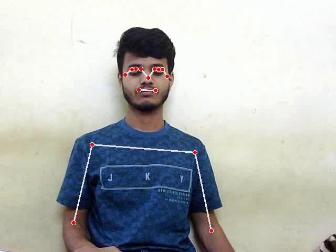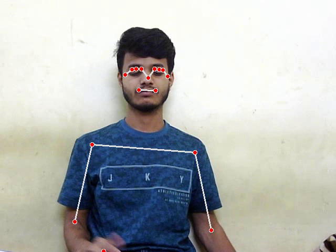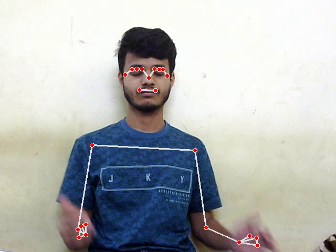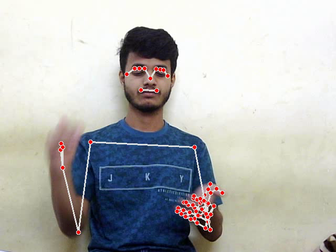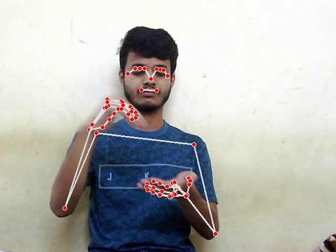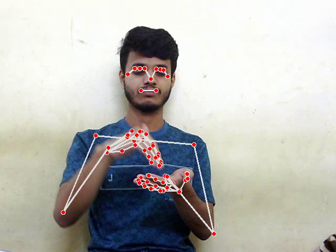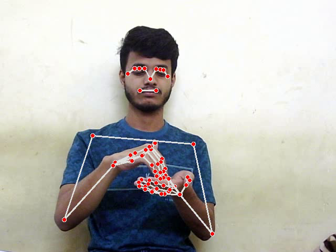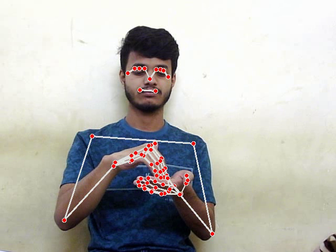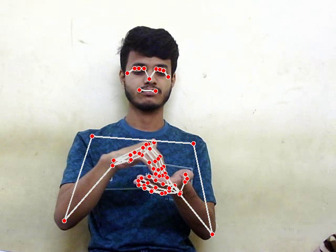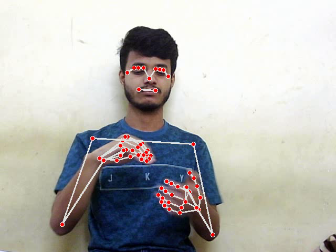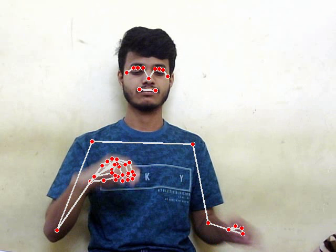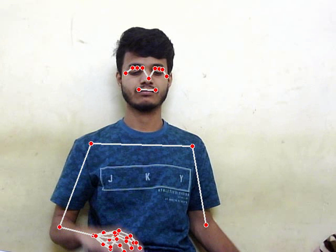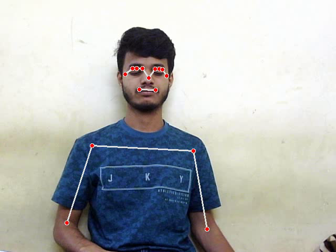again